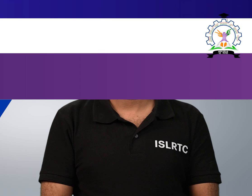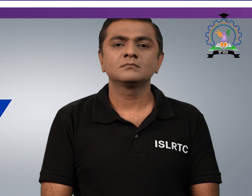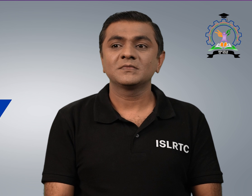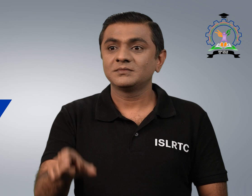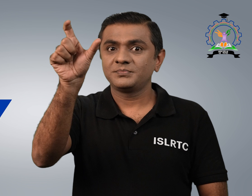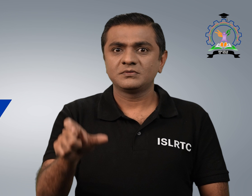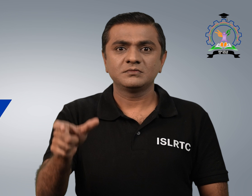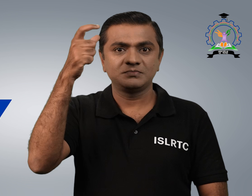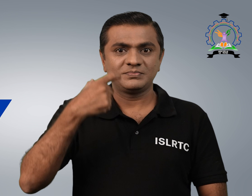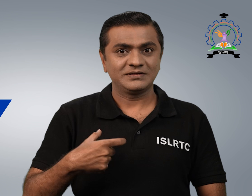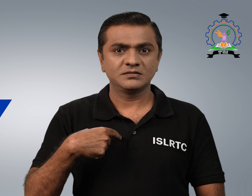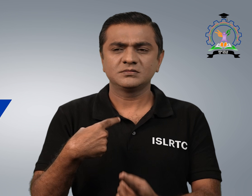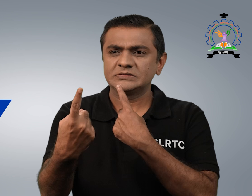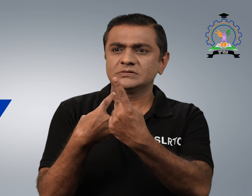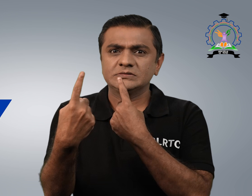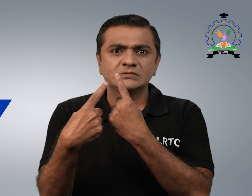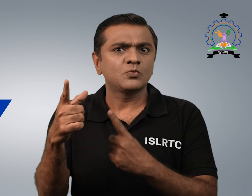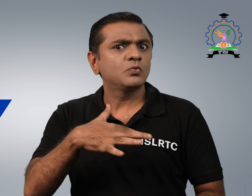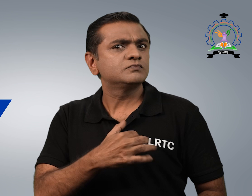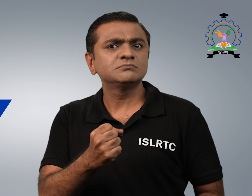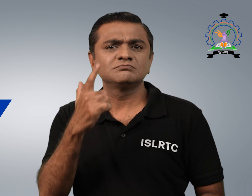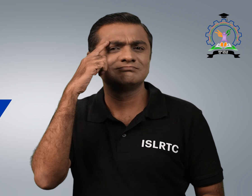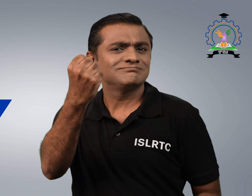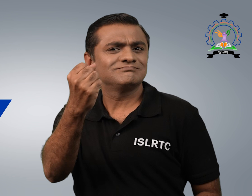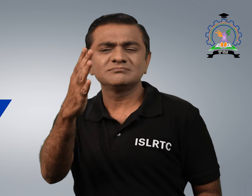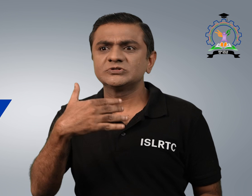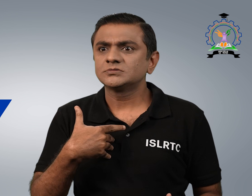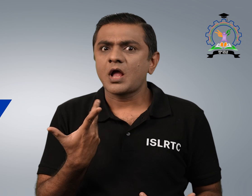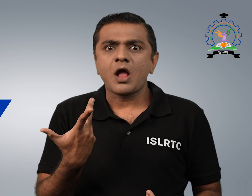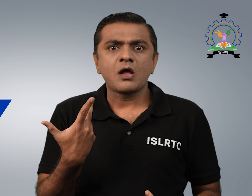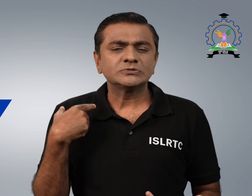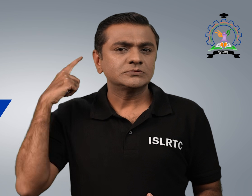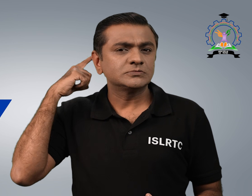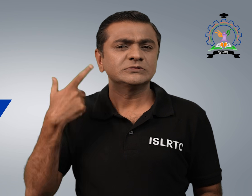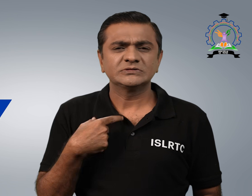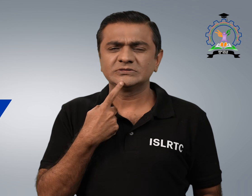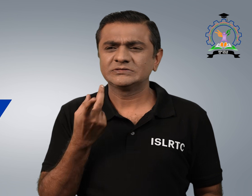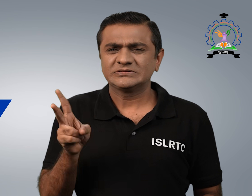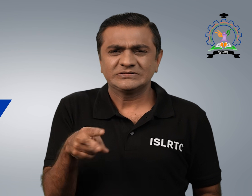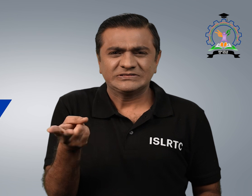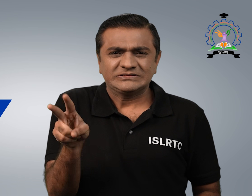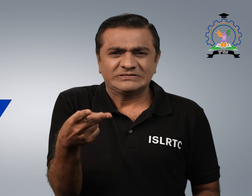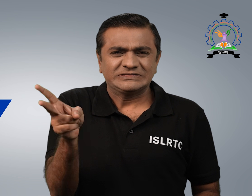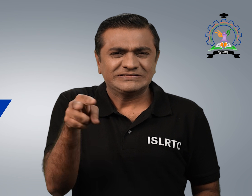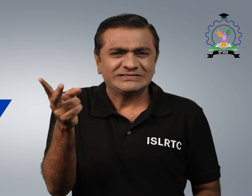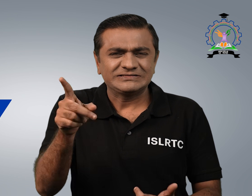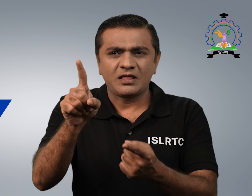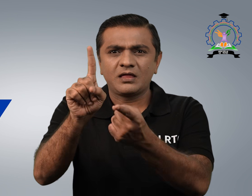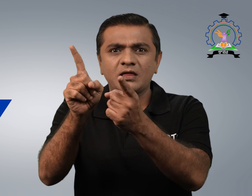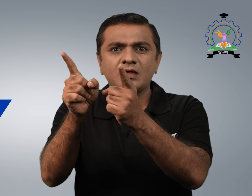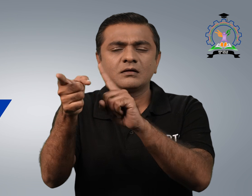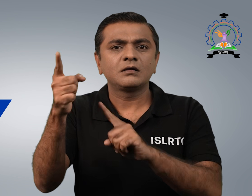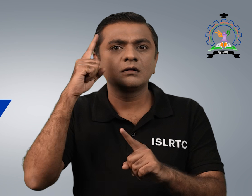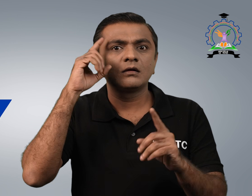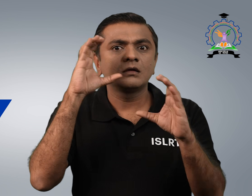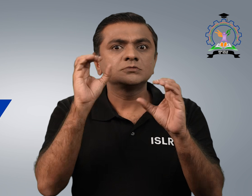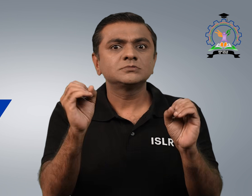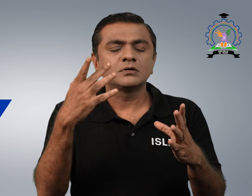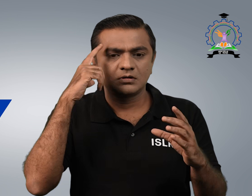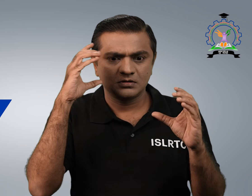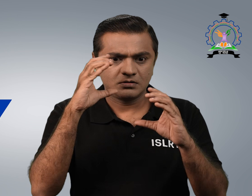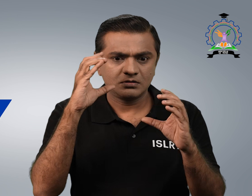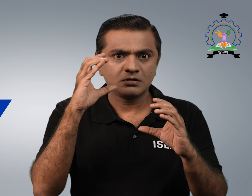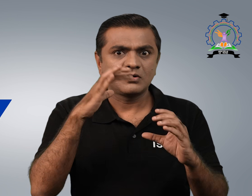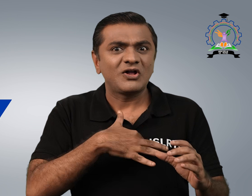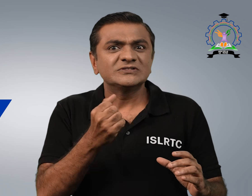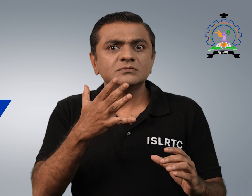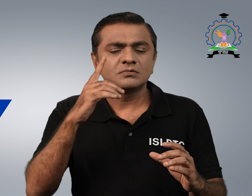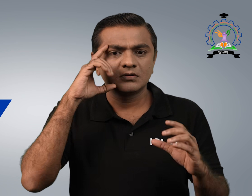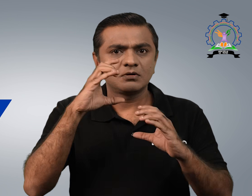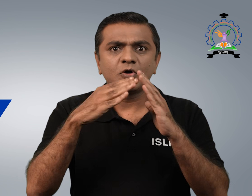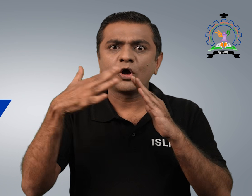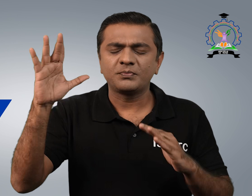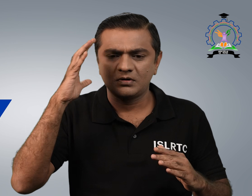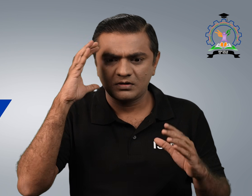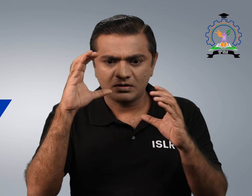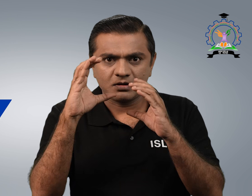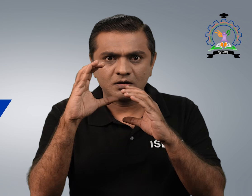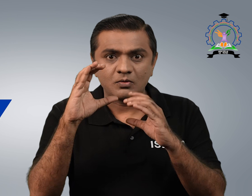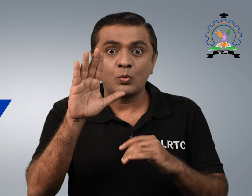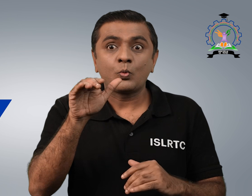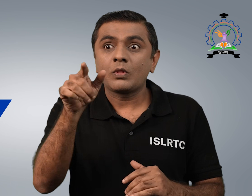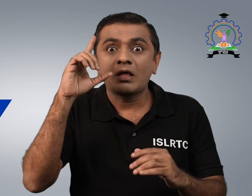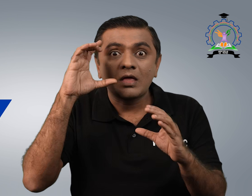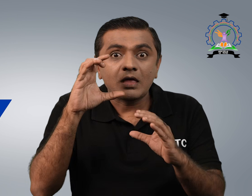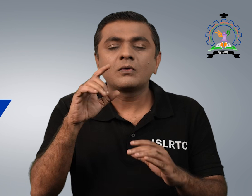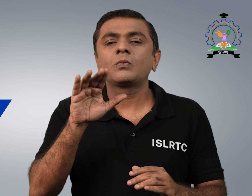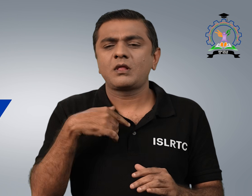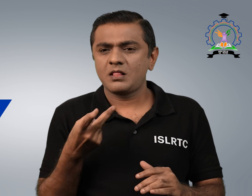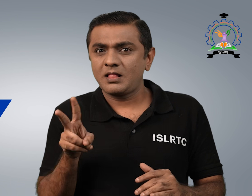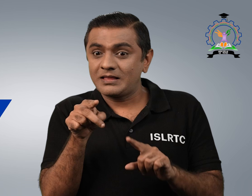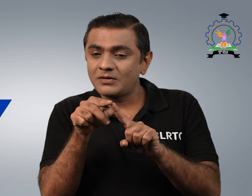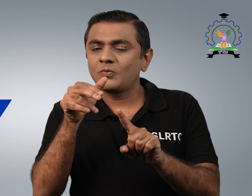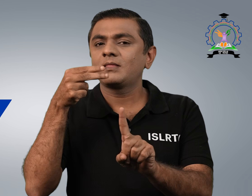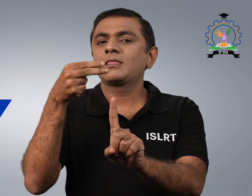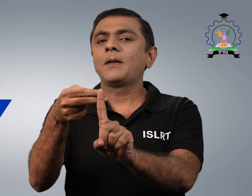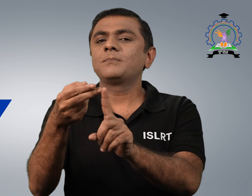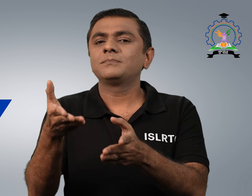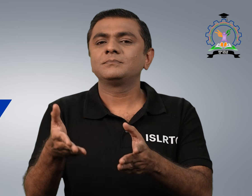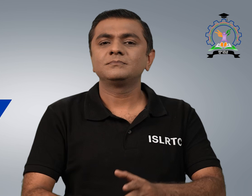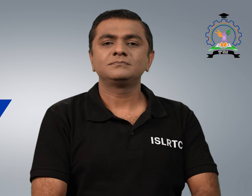Gaslighting is when someone, through confident manipulation, causes another person to doubt their own perception and creates confusion.